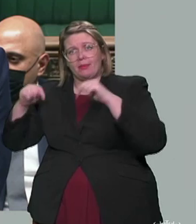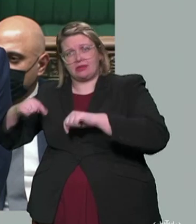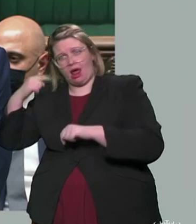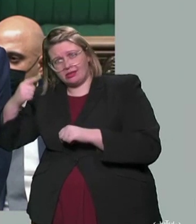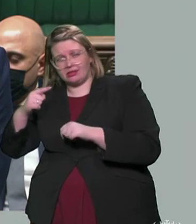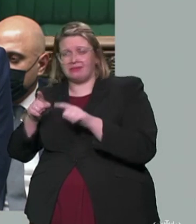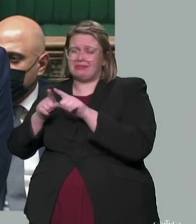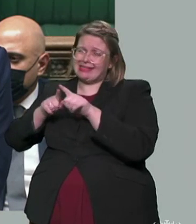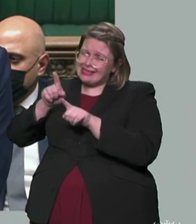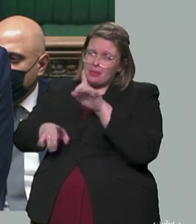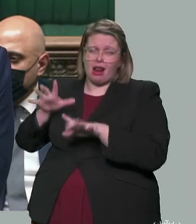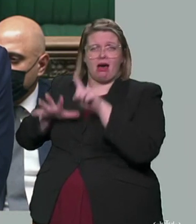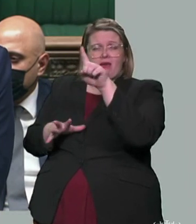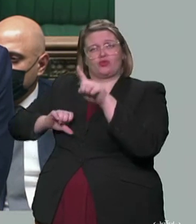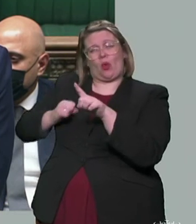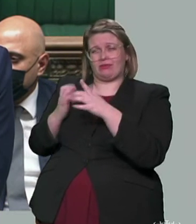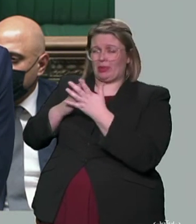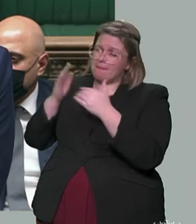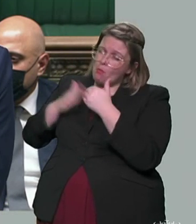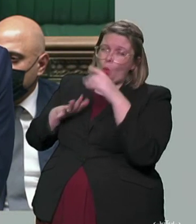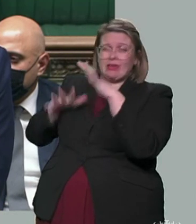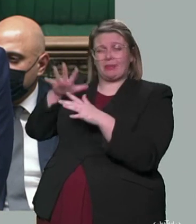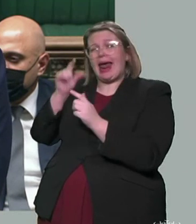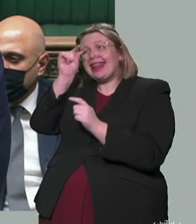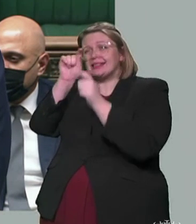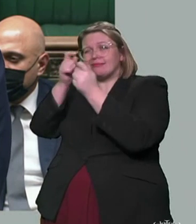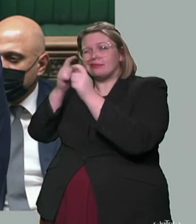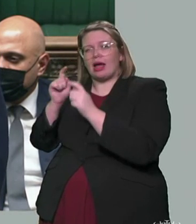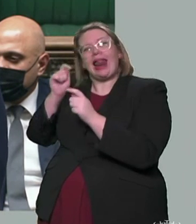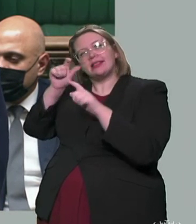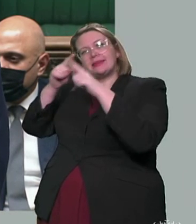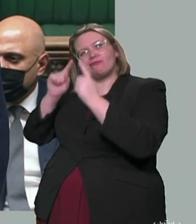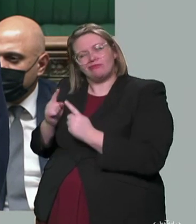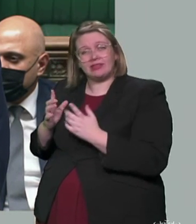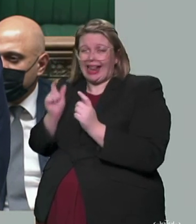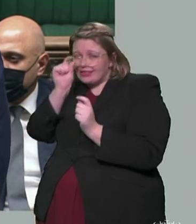There is far more that unites us than divides us.